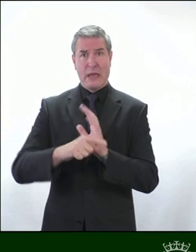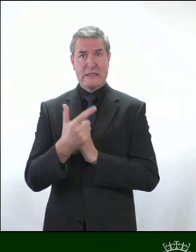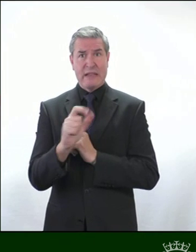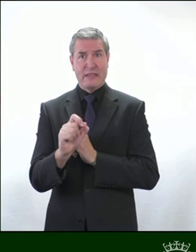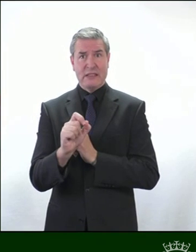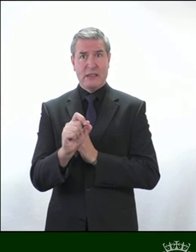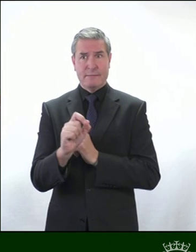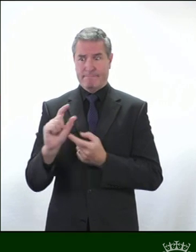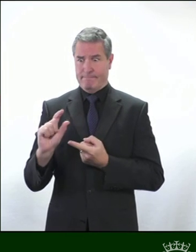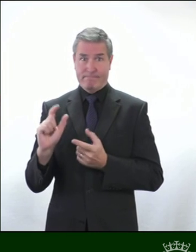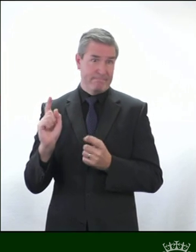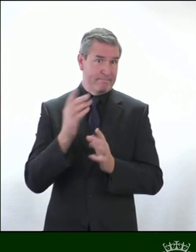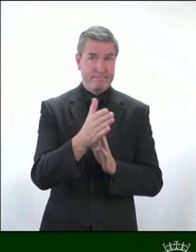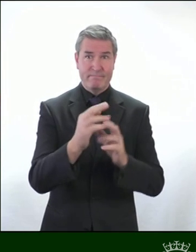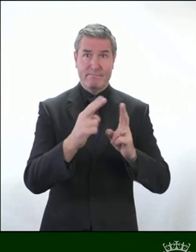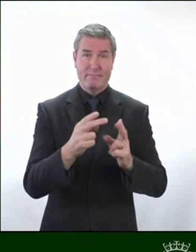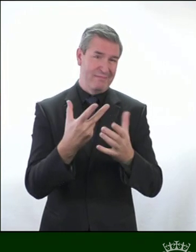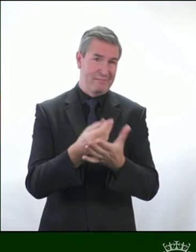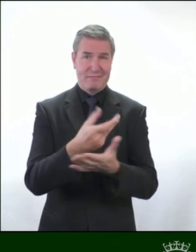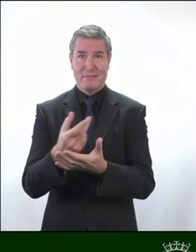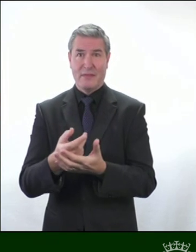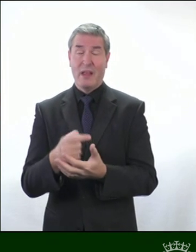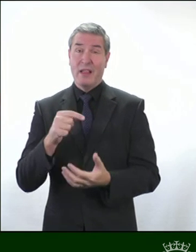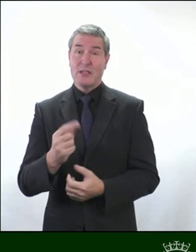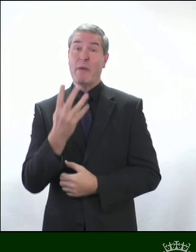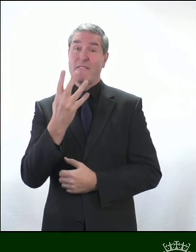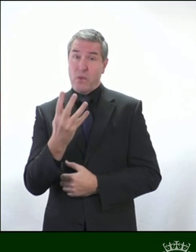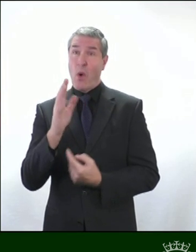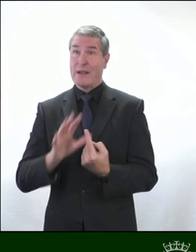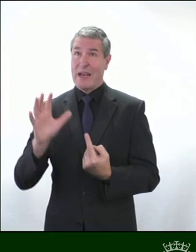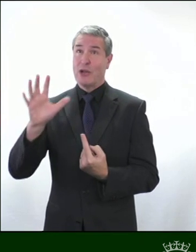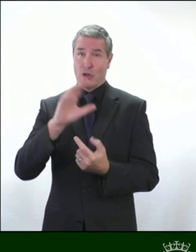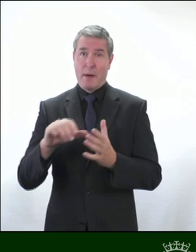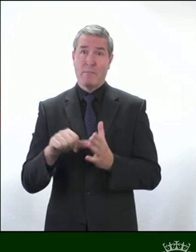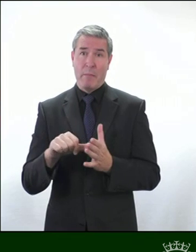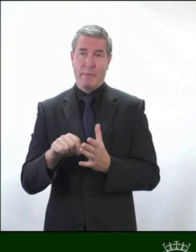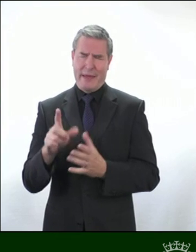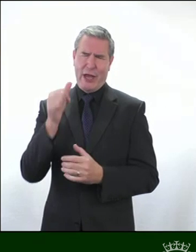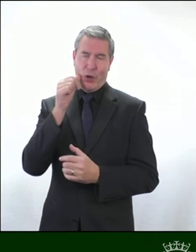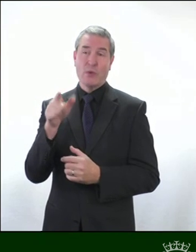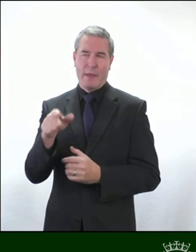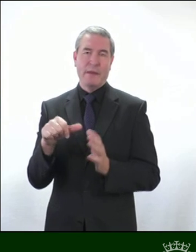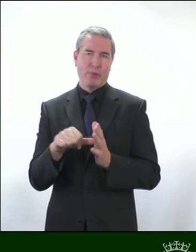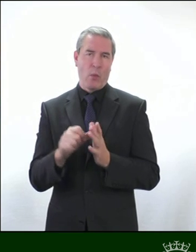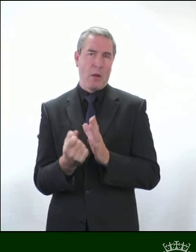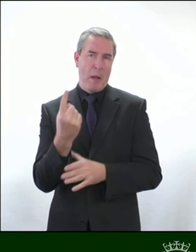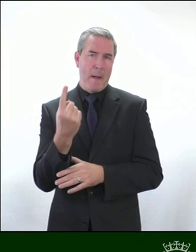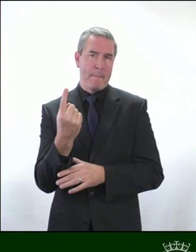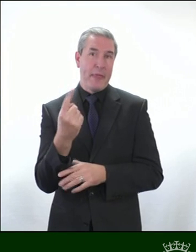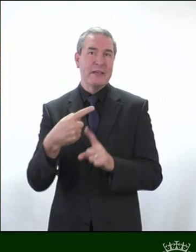The Prime Minister must know that this is going to be a four-nation problem, and he must be aware that this problem will arise.